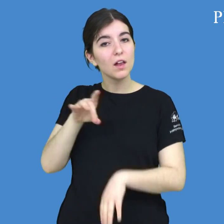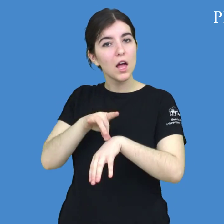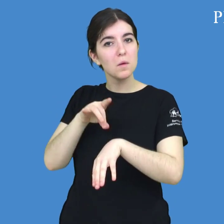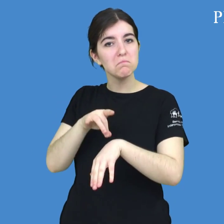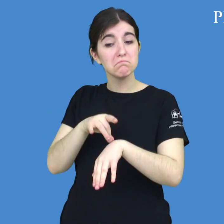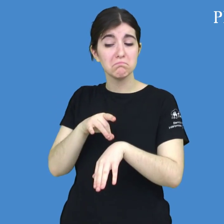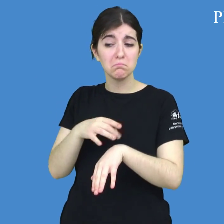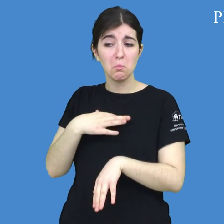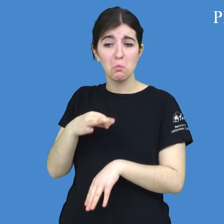enfermo